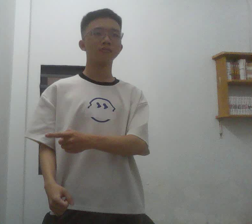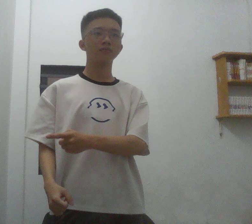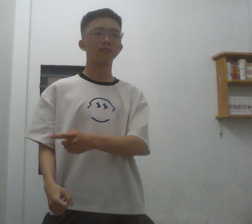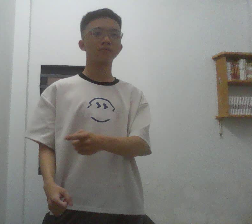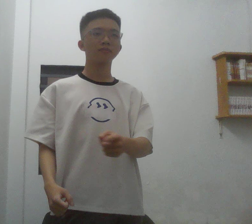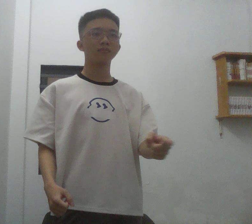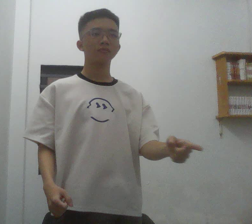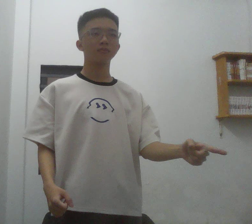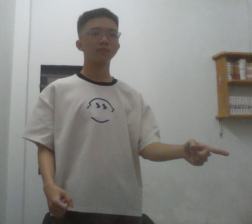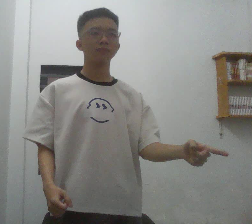cac ban